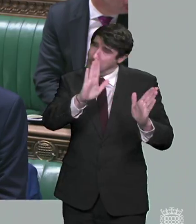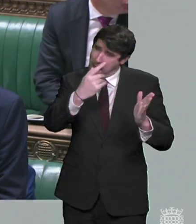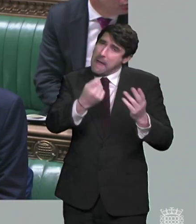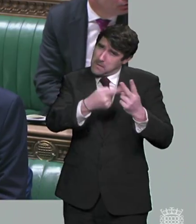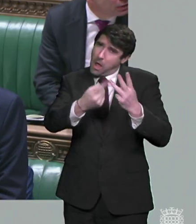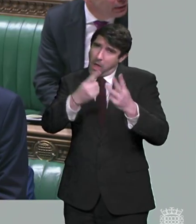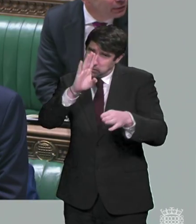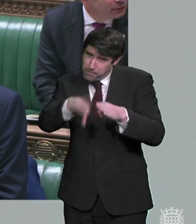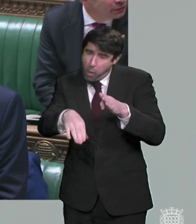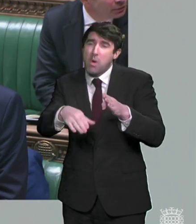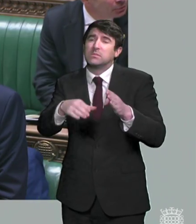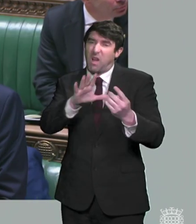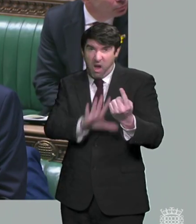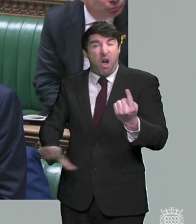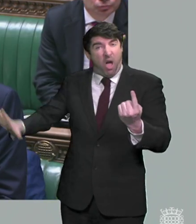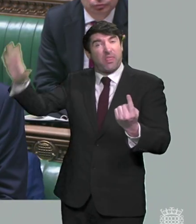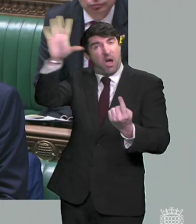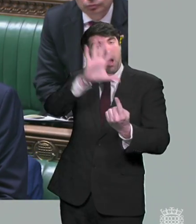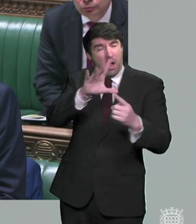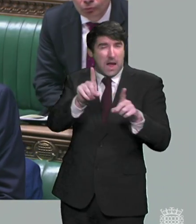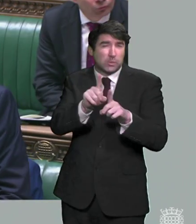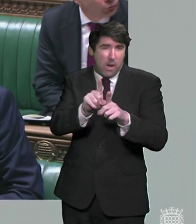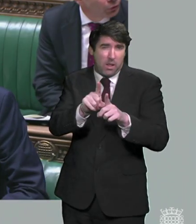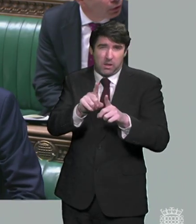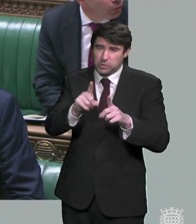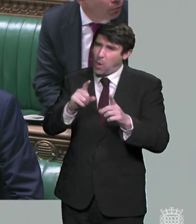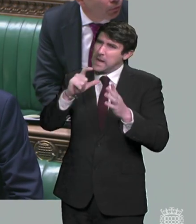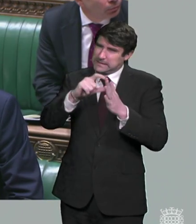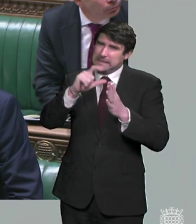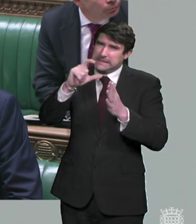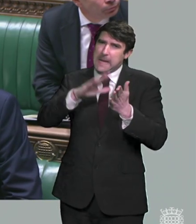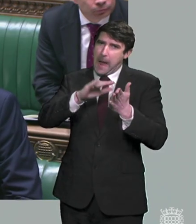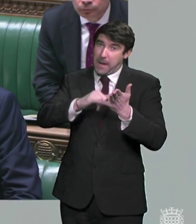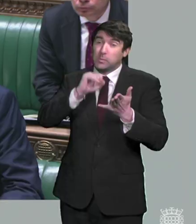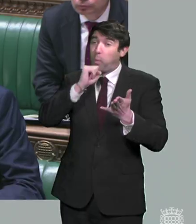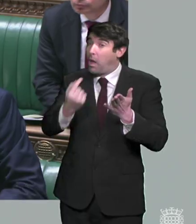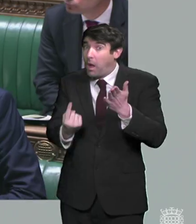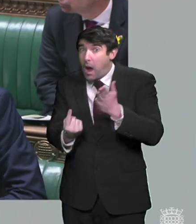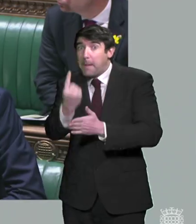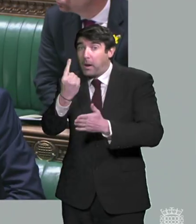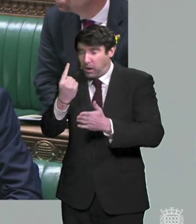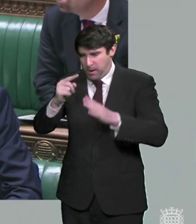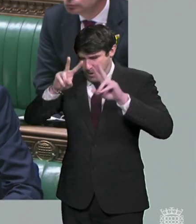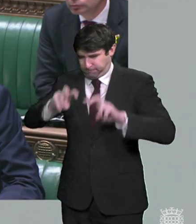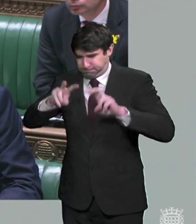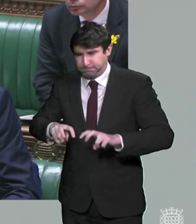My colleagues in DCMS will be doing everything they can to deal with such allegations in England.